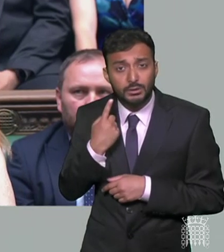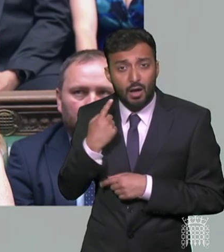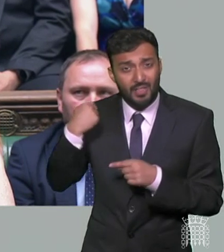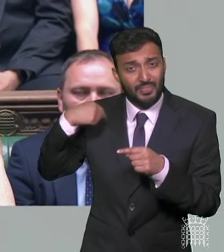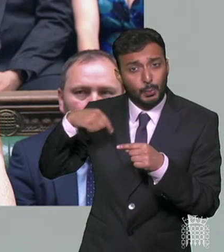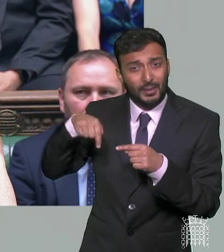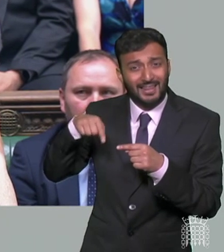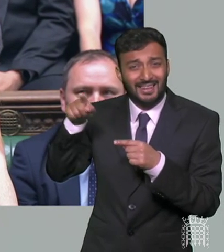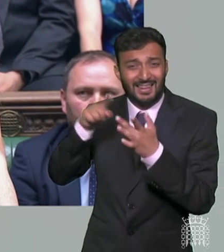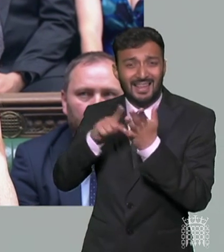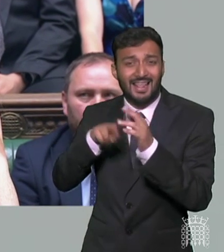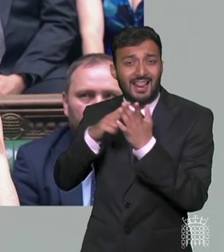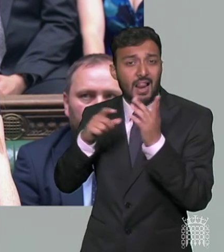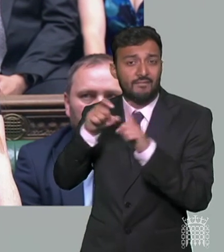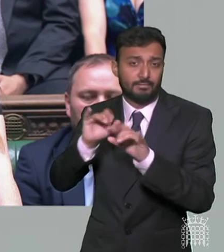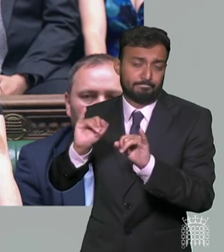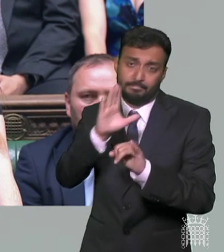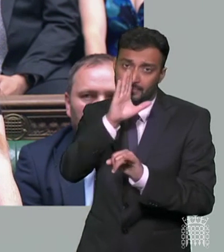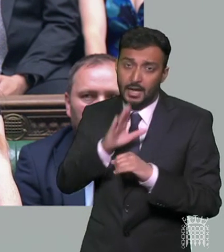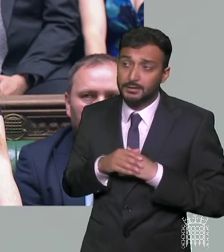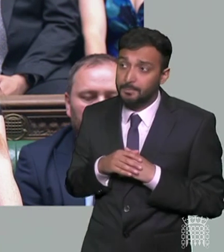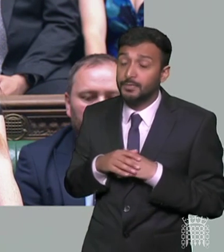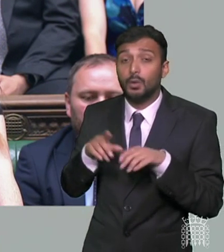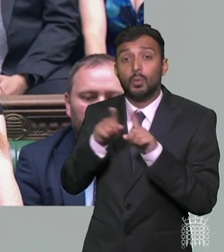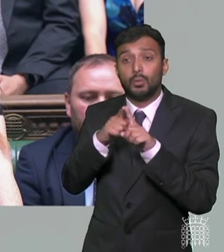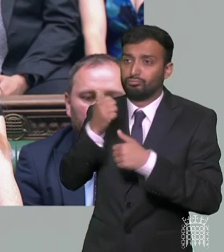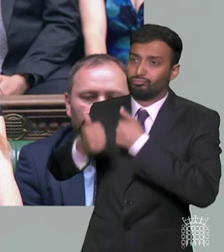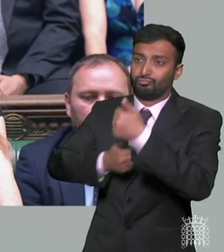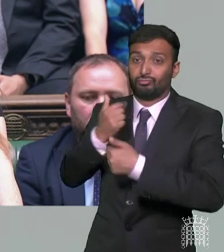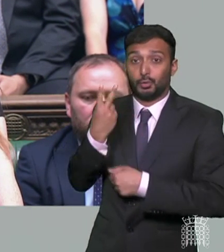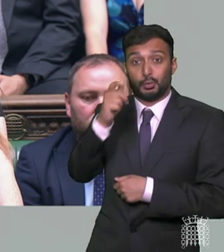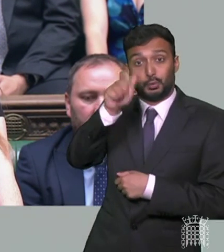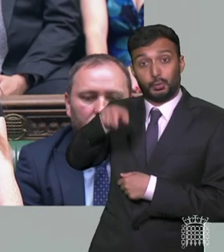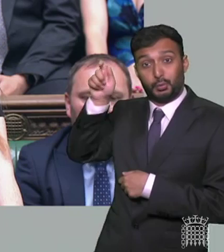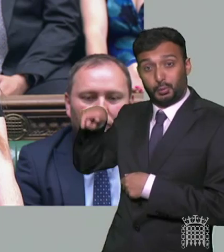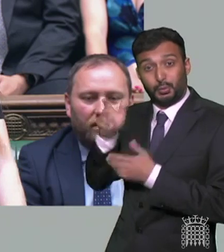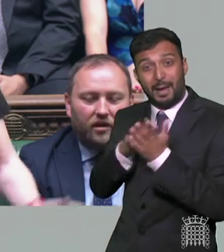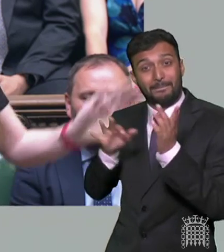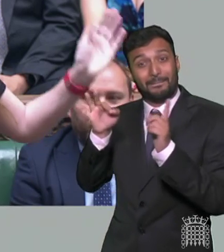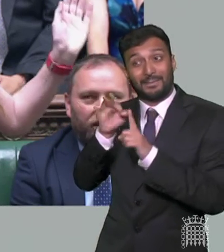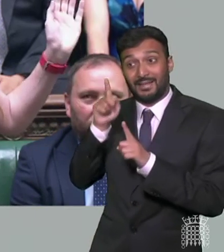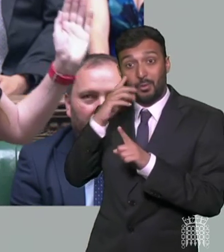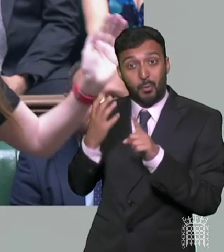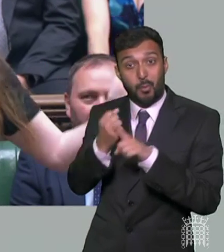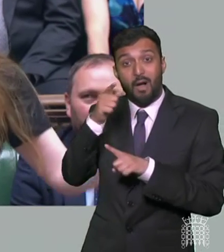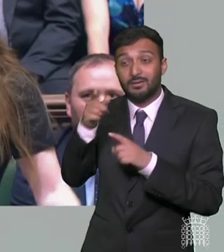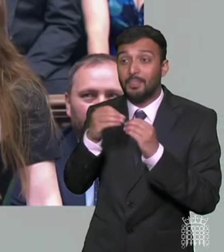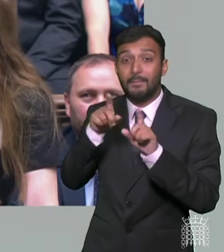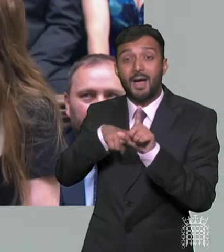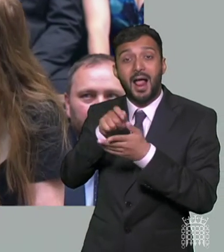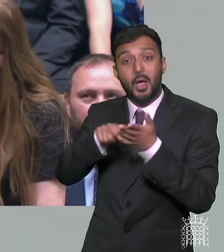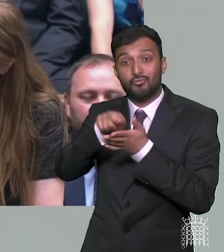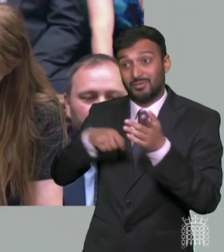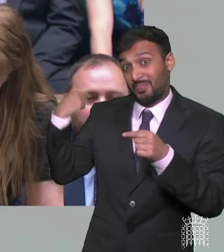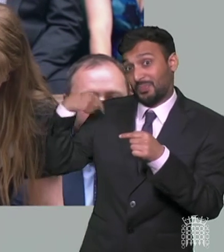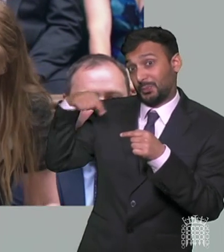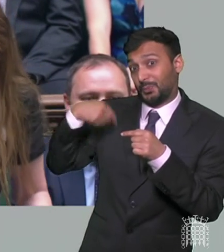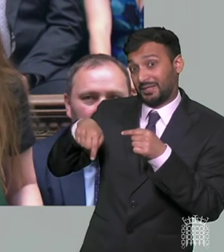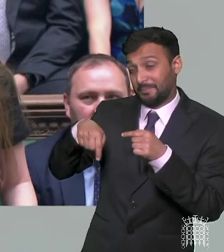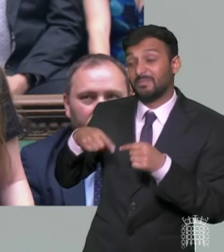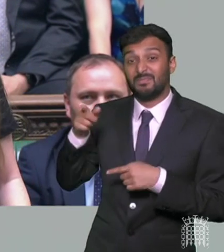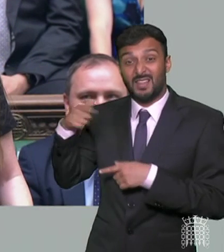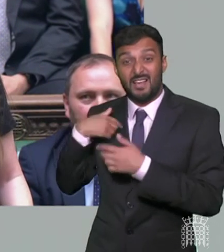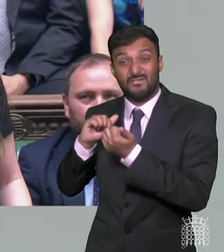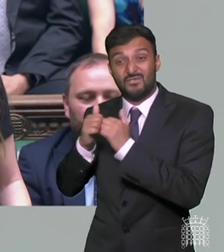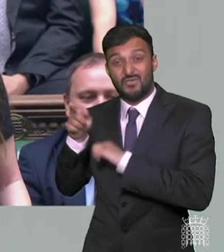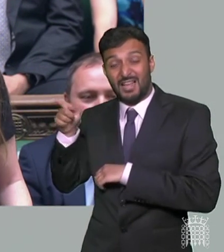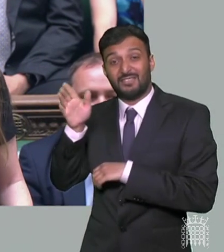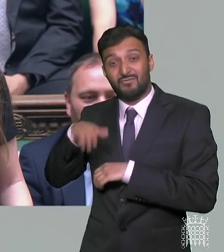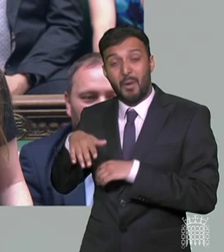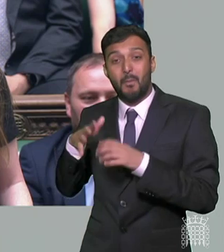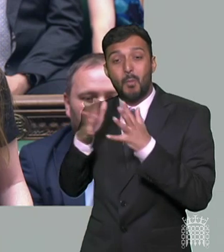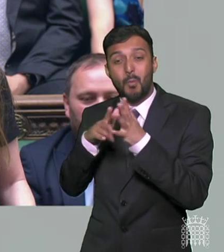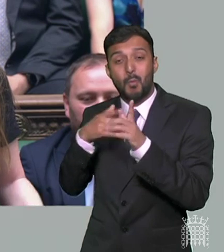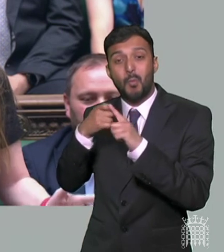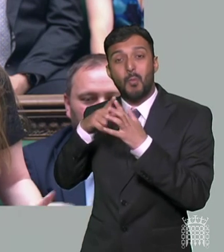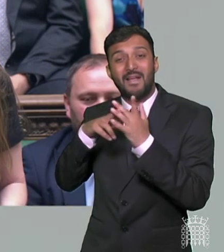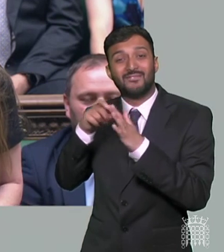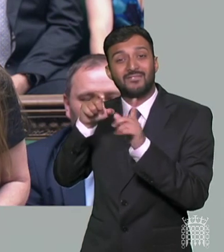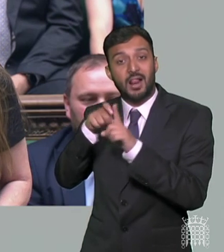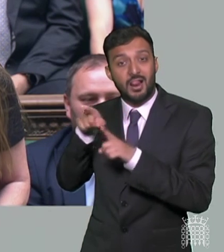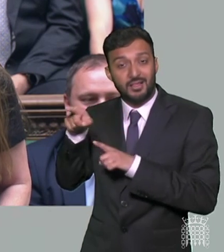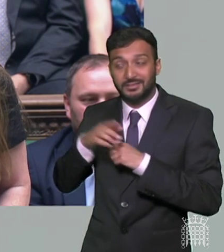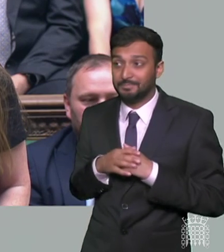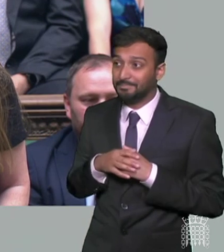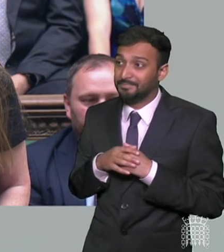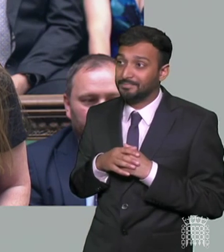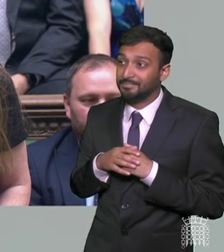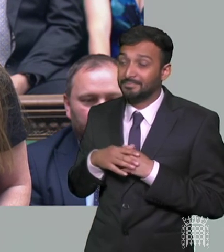I want to congratulate the two new honourable Members who won in the by-elections last week, including my honourable Friend the Member for Wakefield .